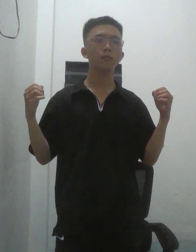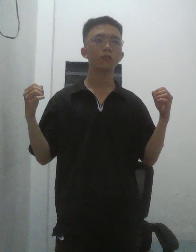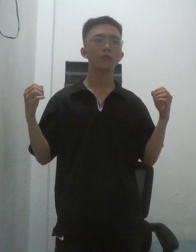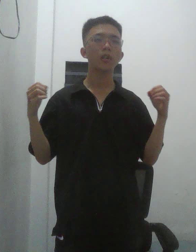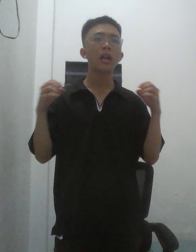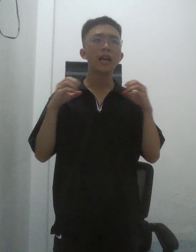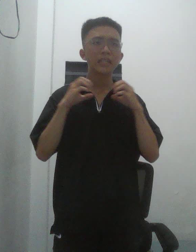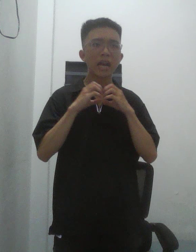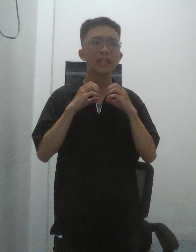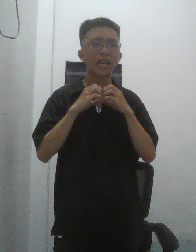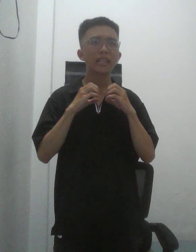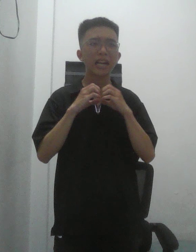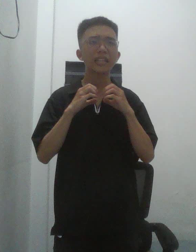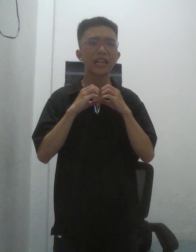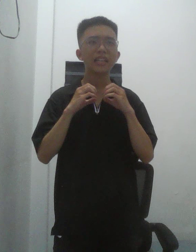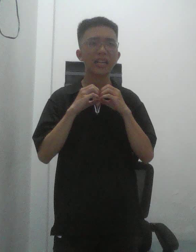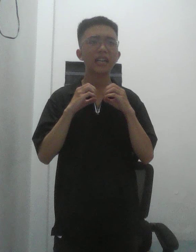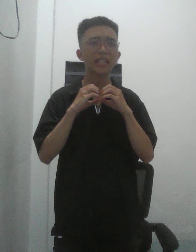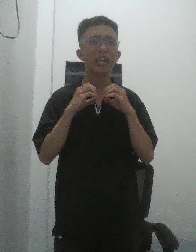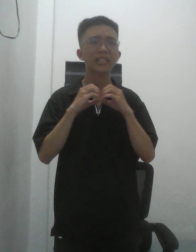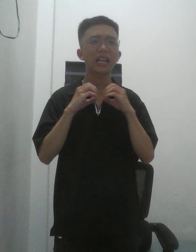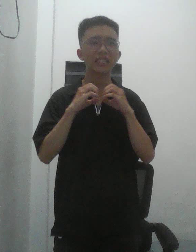cai nhau